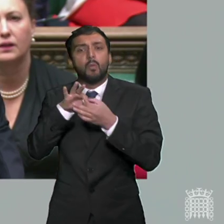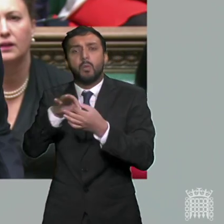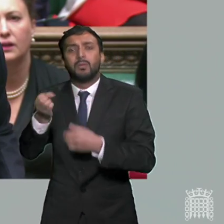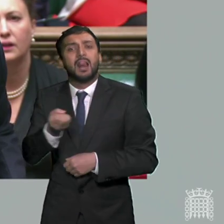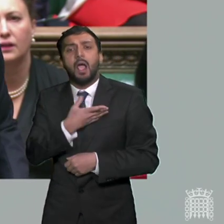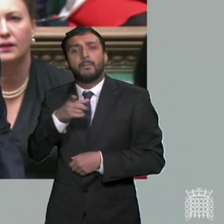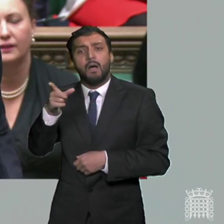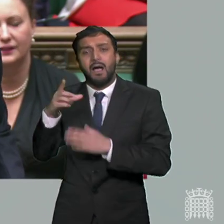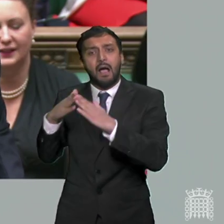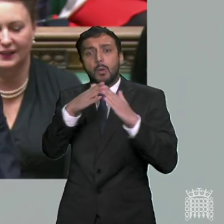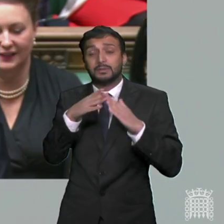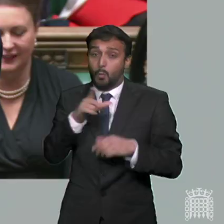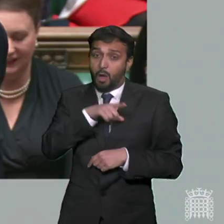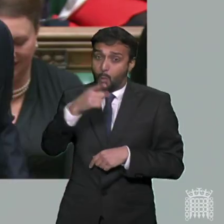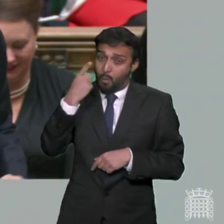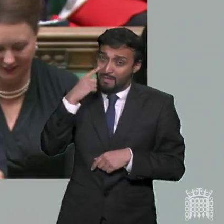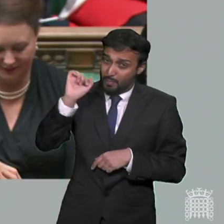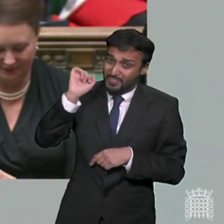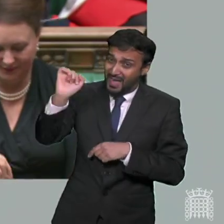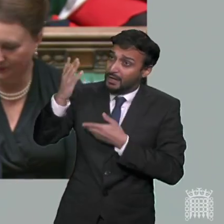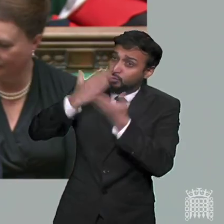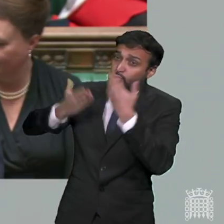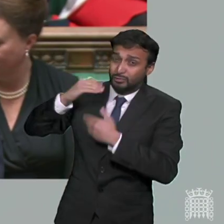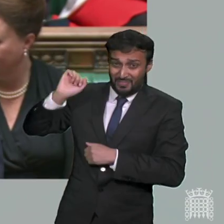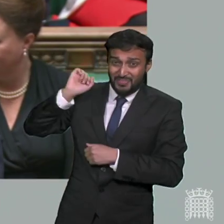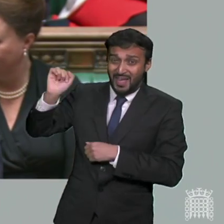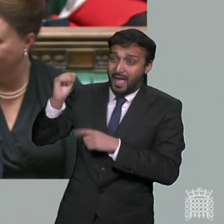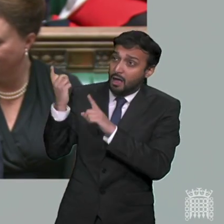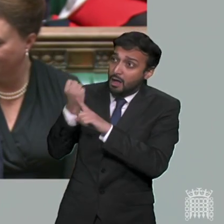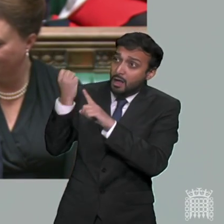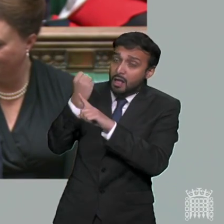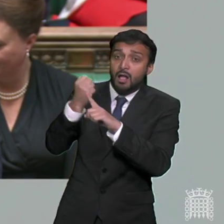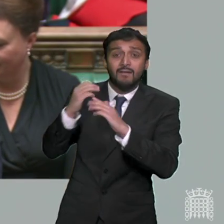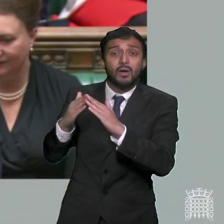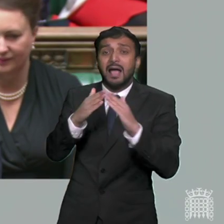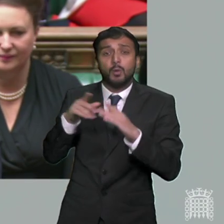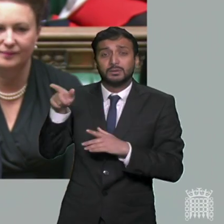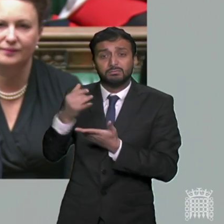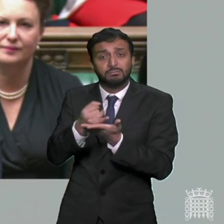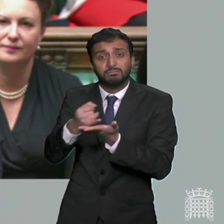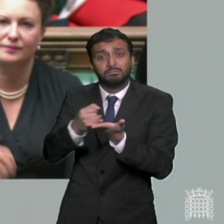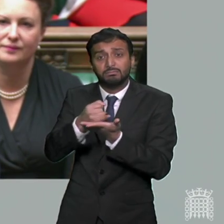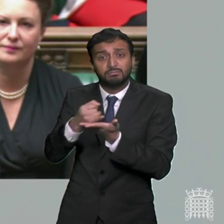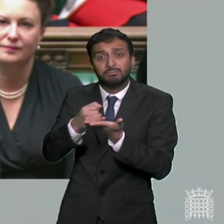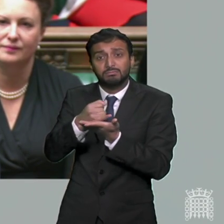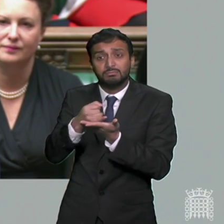We will have a look at Labour’s record on housing.